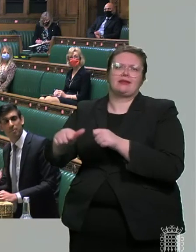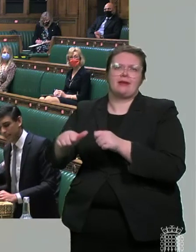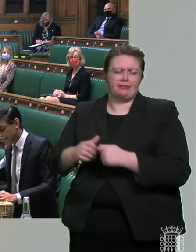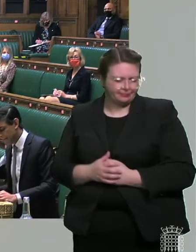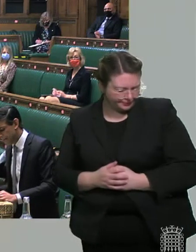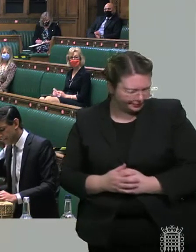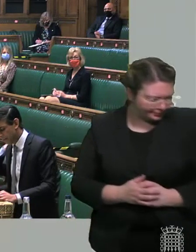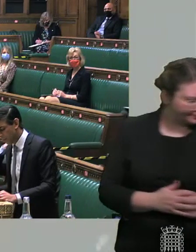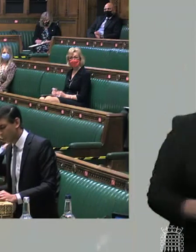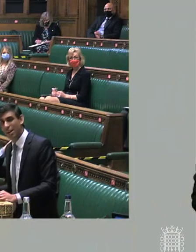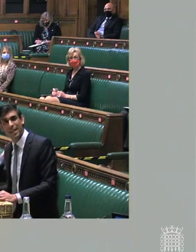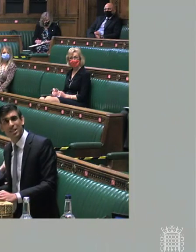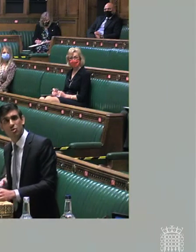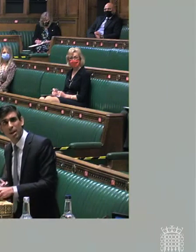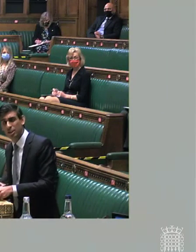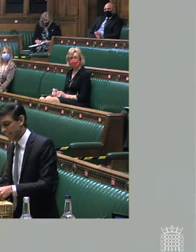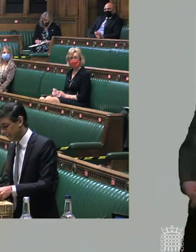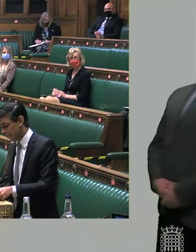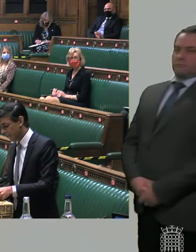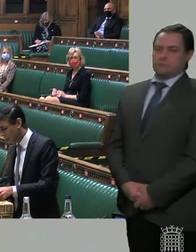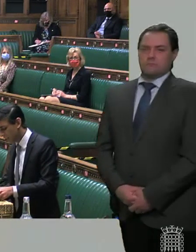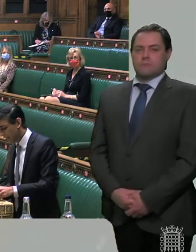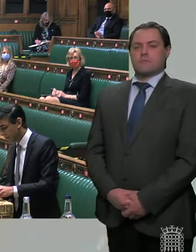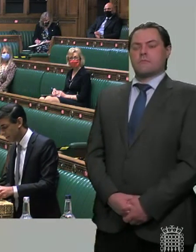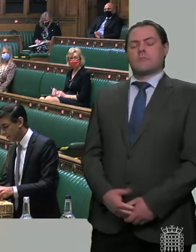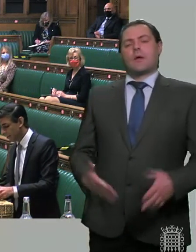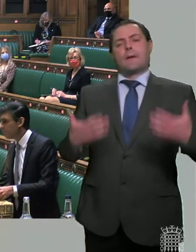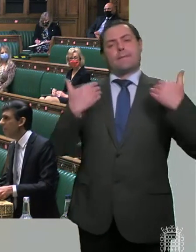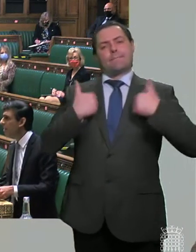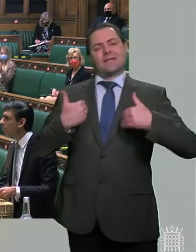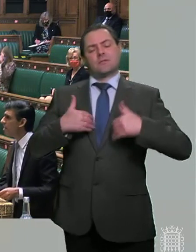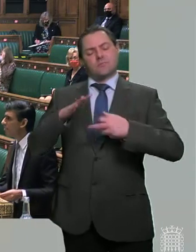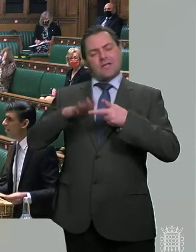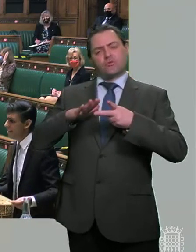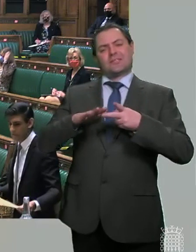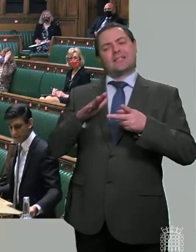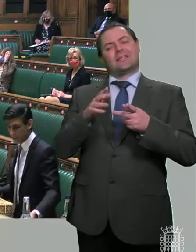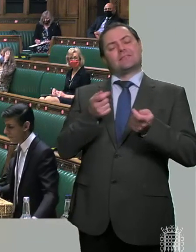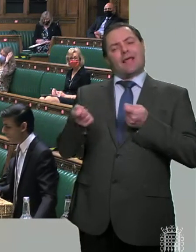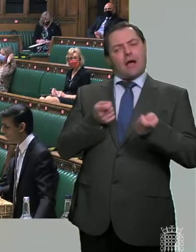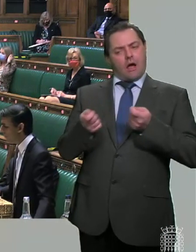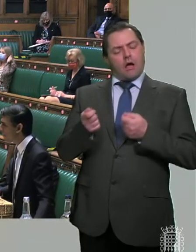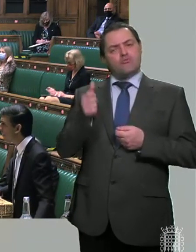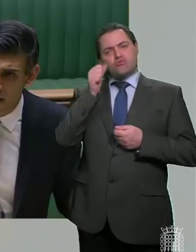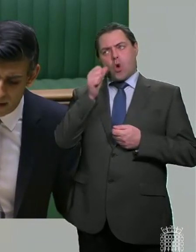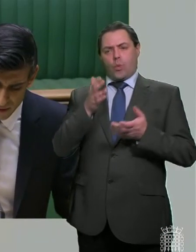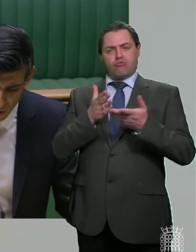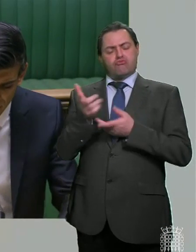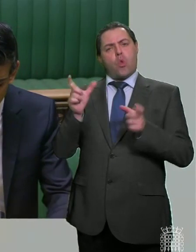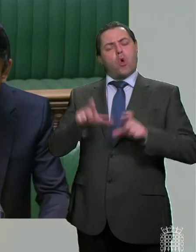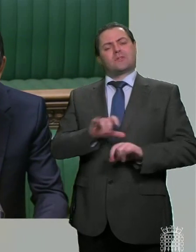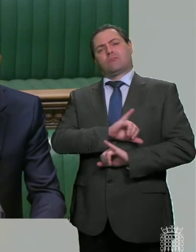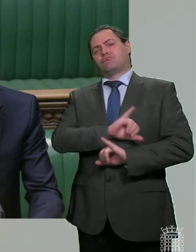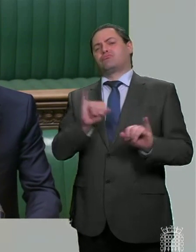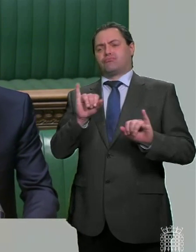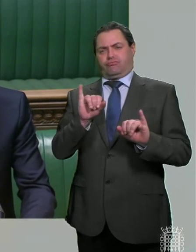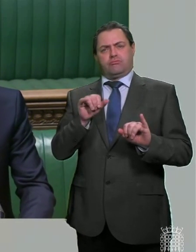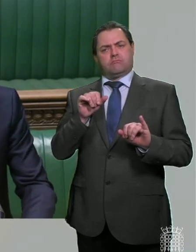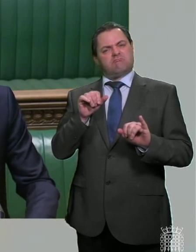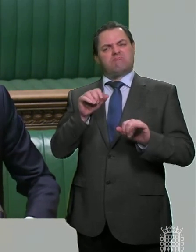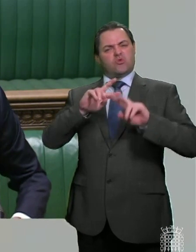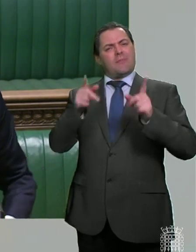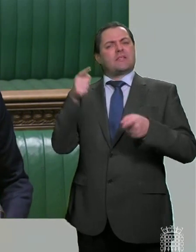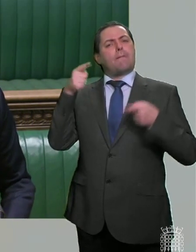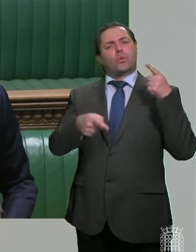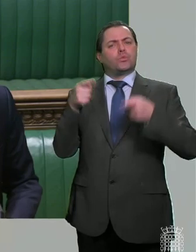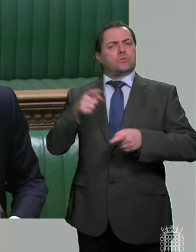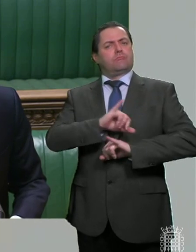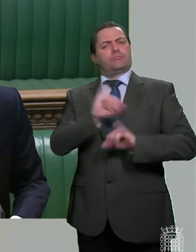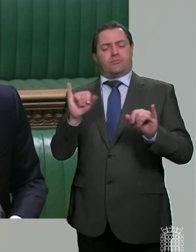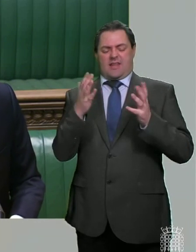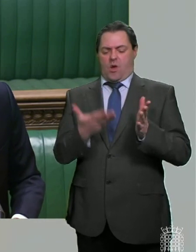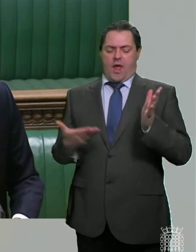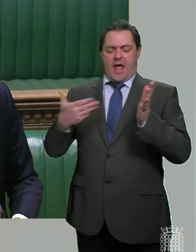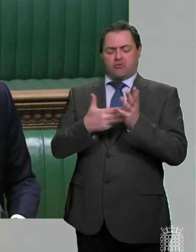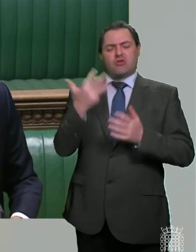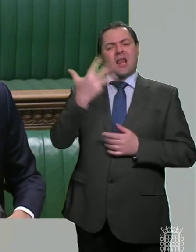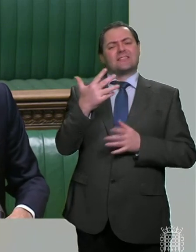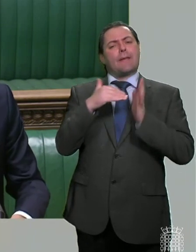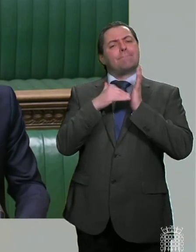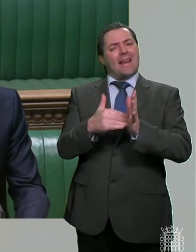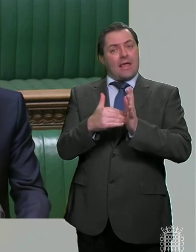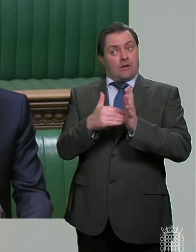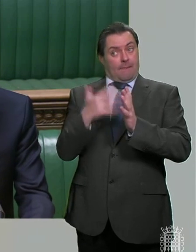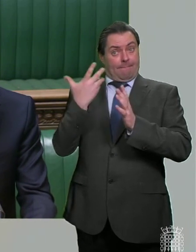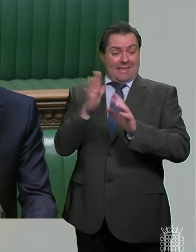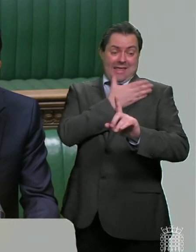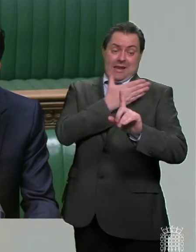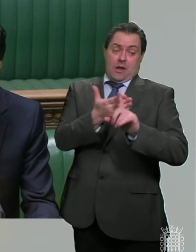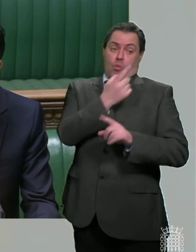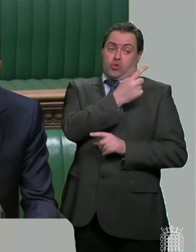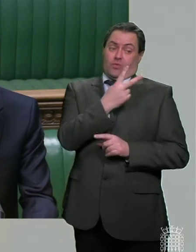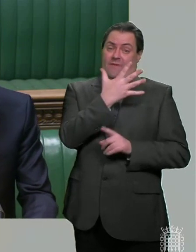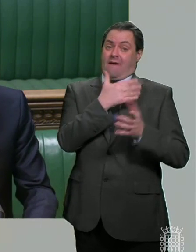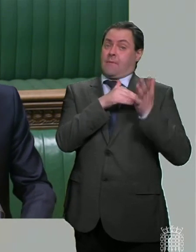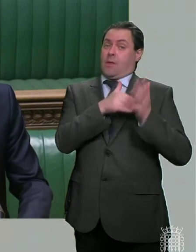One of the hidden tragedies of lockdown has been the increase in domestic abuse, so I am announcing today an extra £19 million, on top of the £125 million we